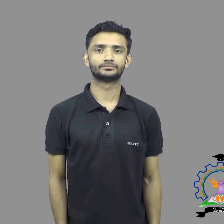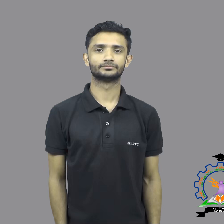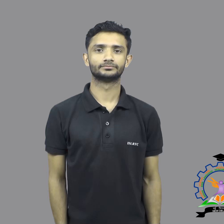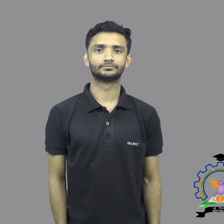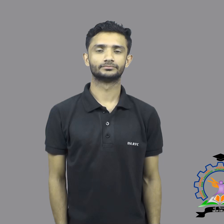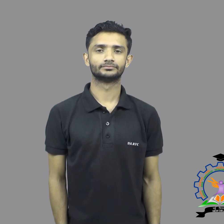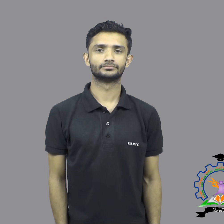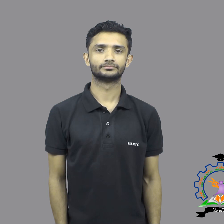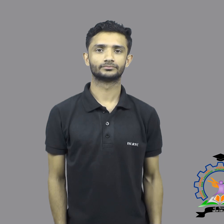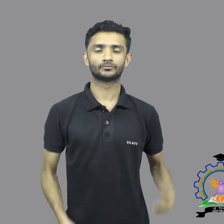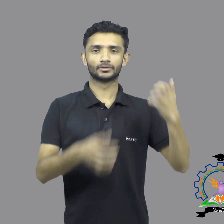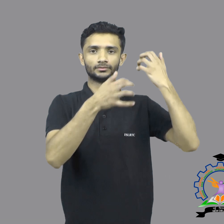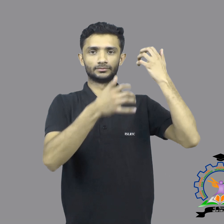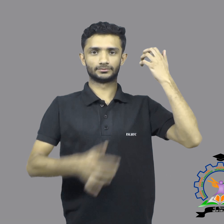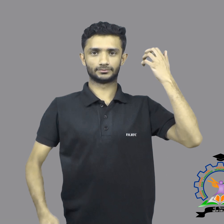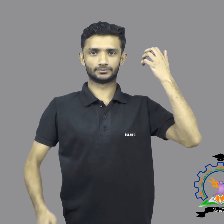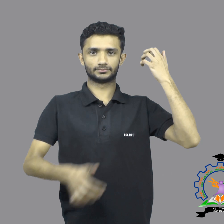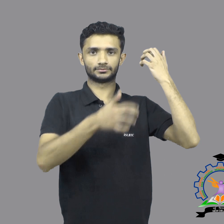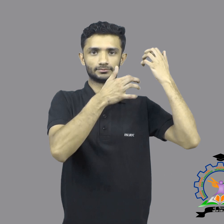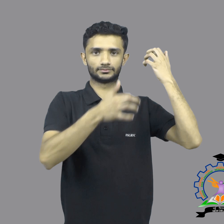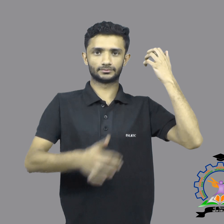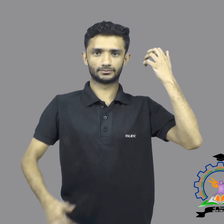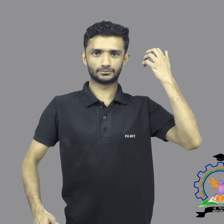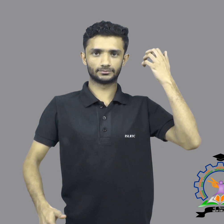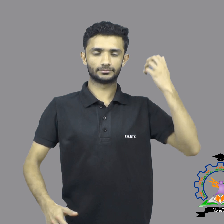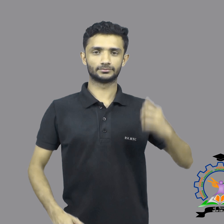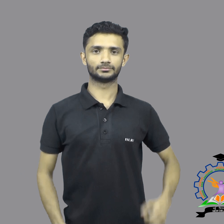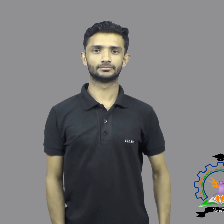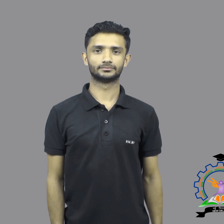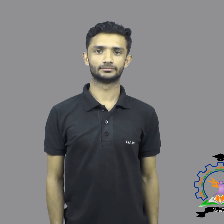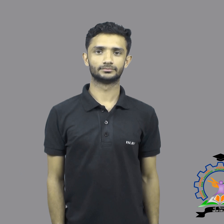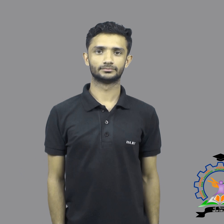Sitar